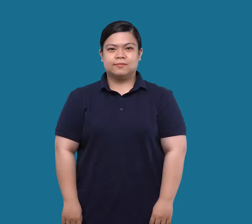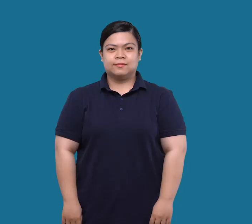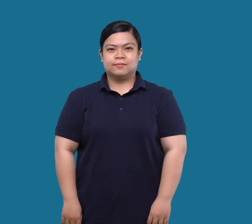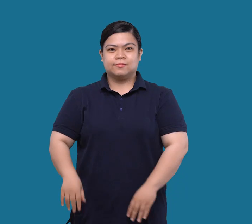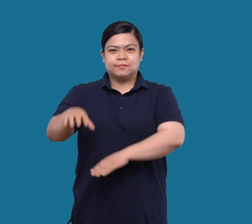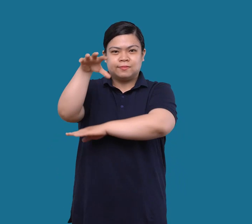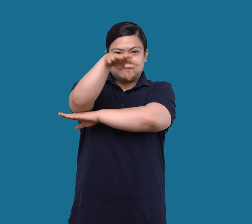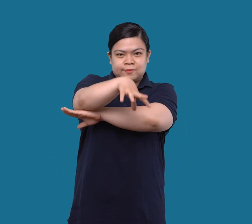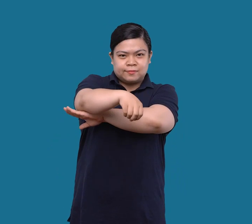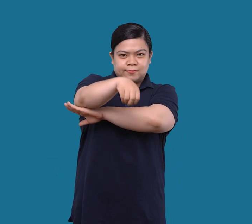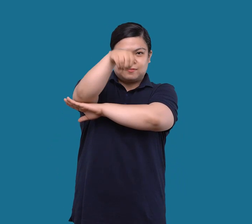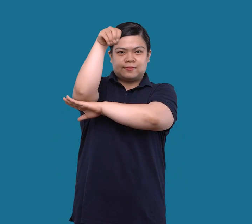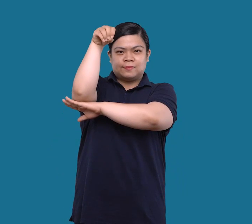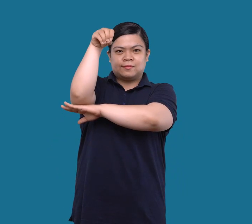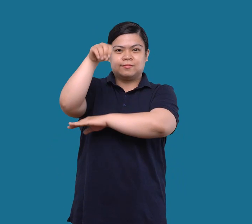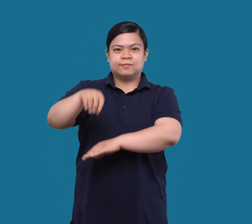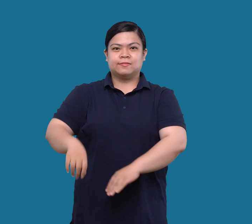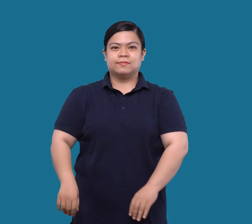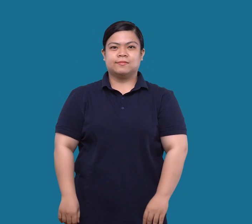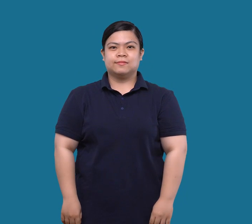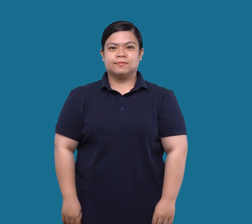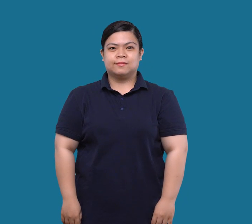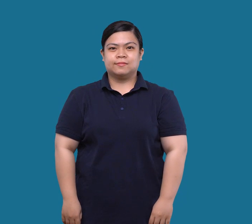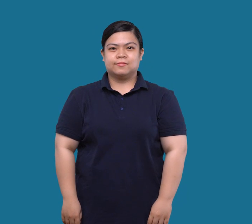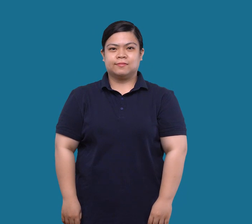máy xúc